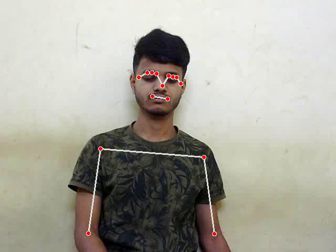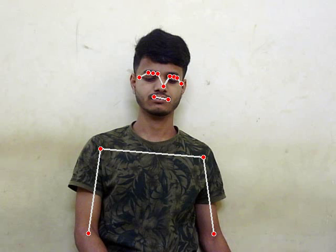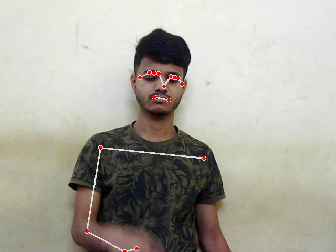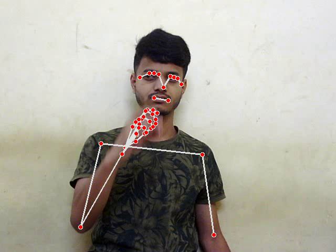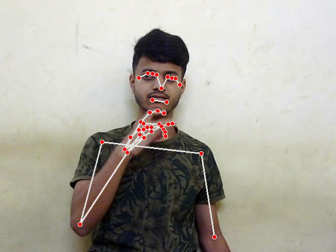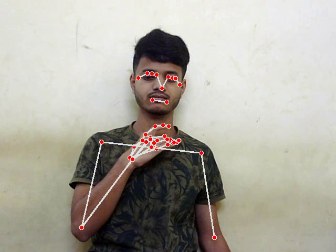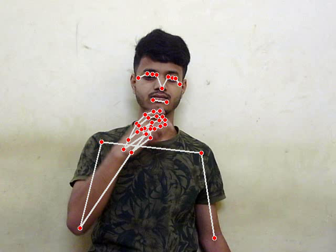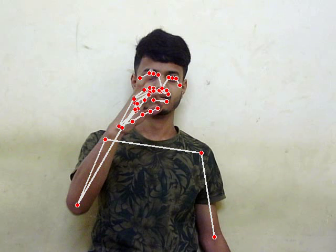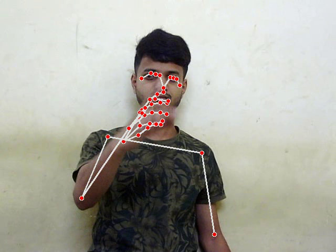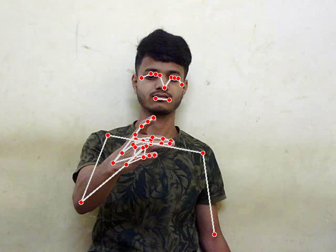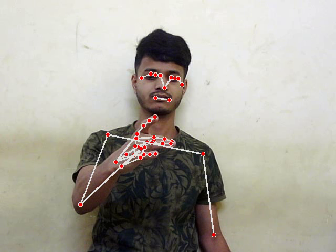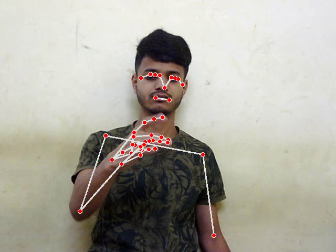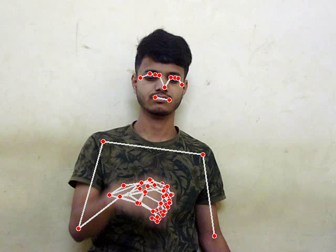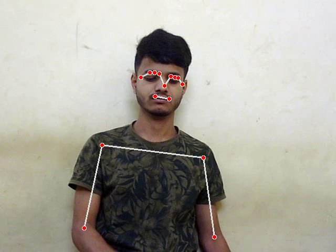like